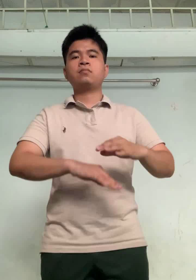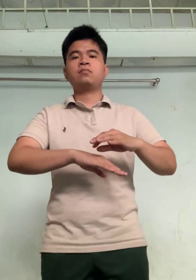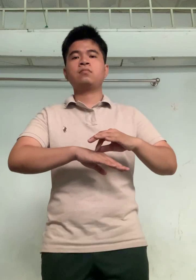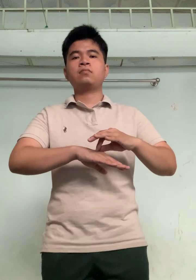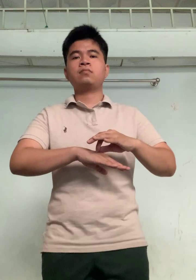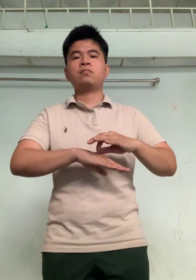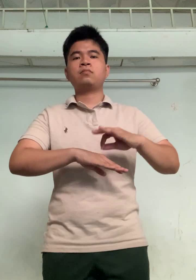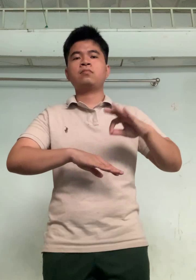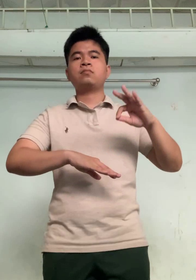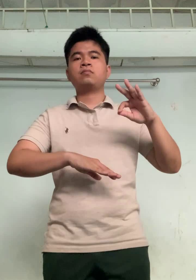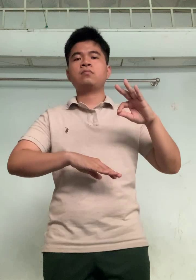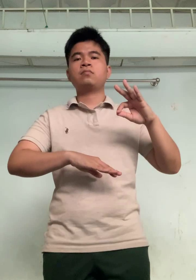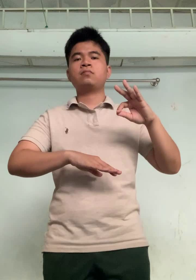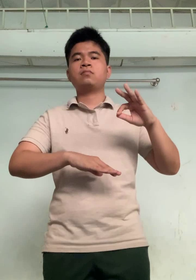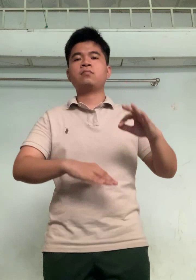tuan